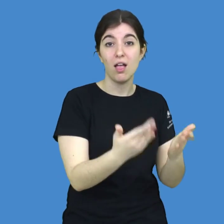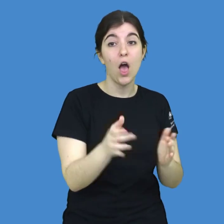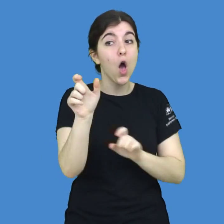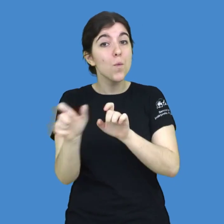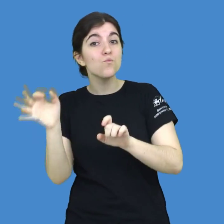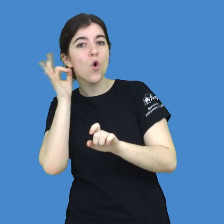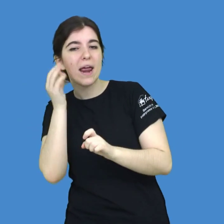persona